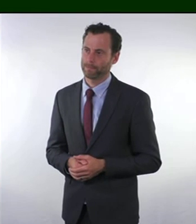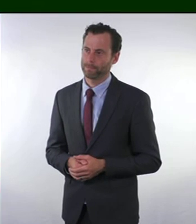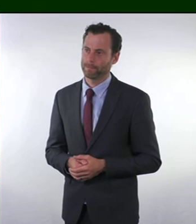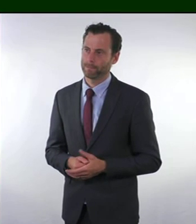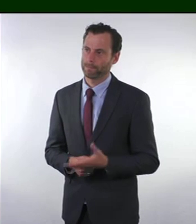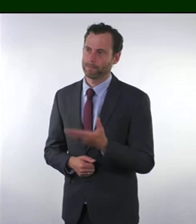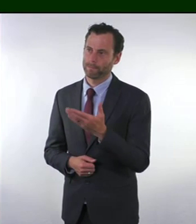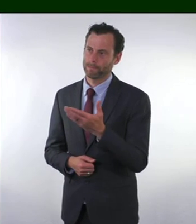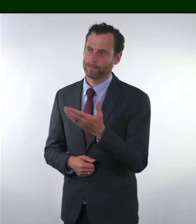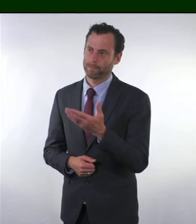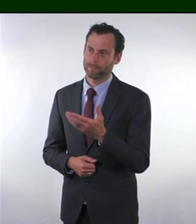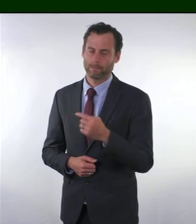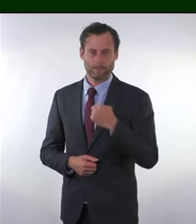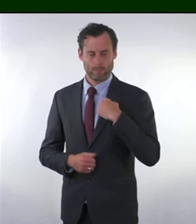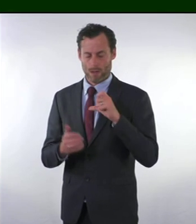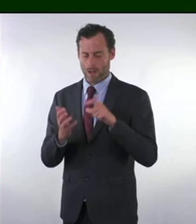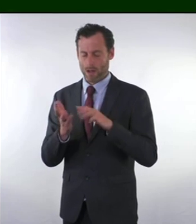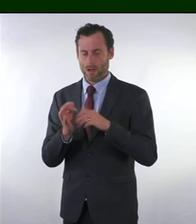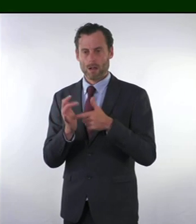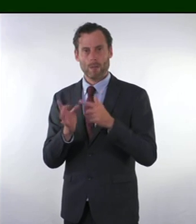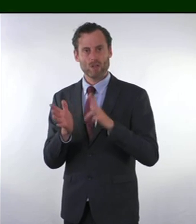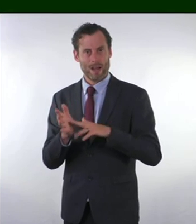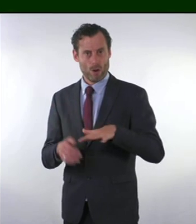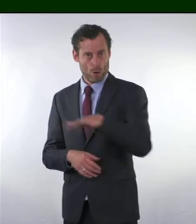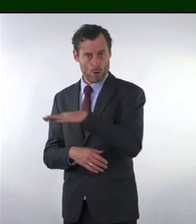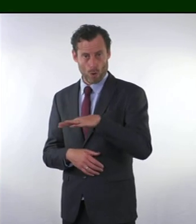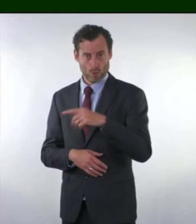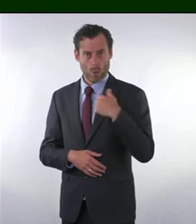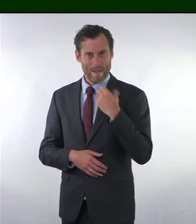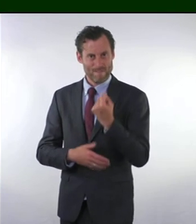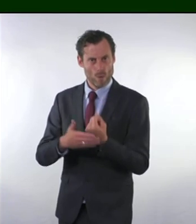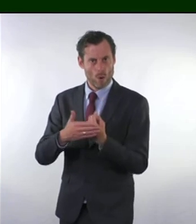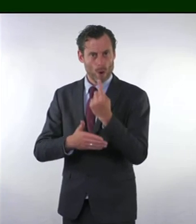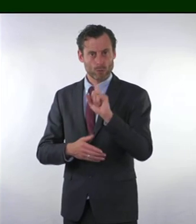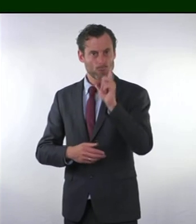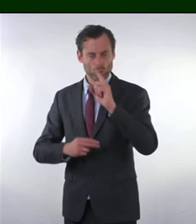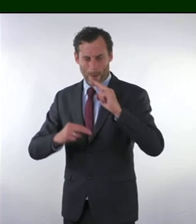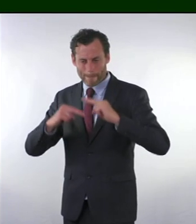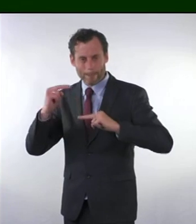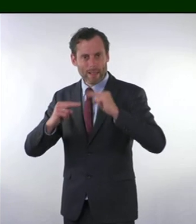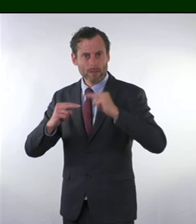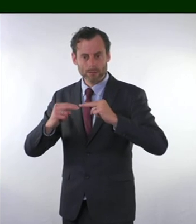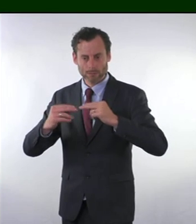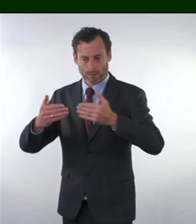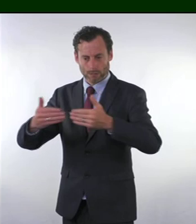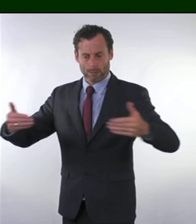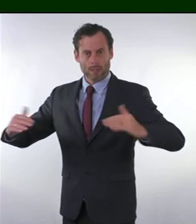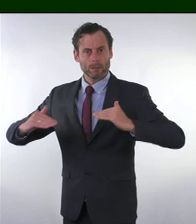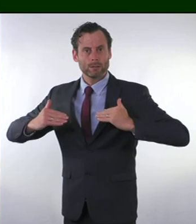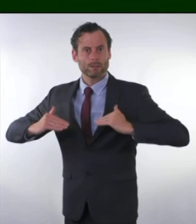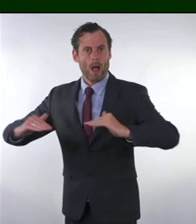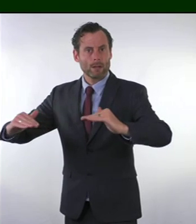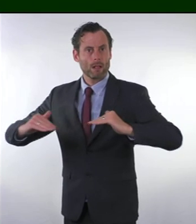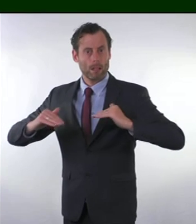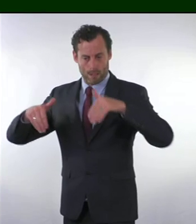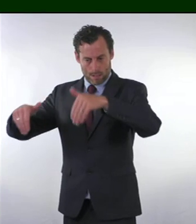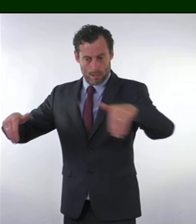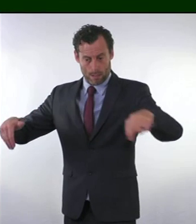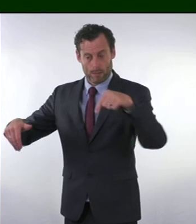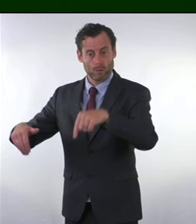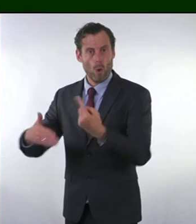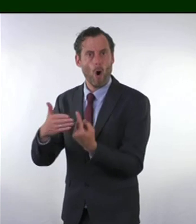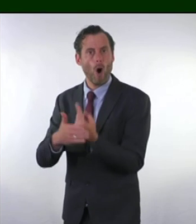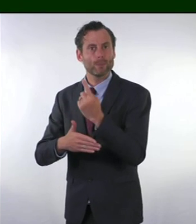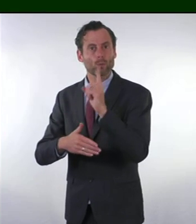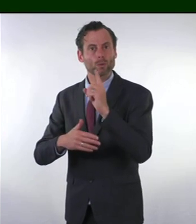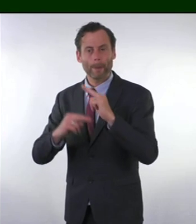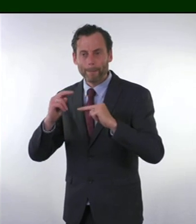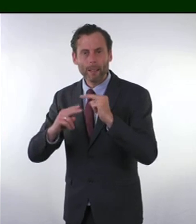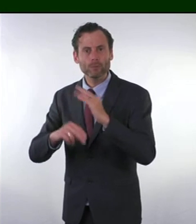Off the Cumbrian coast, we have an opportunity to steal a march with a tidal barrage that would supply 5% of the UK’s energy needs in a green, sustainable way.